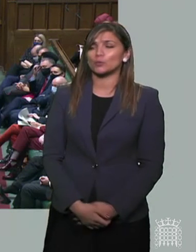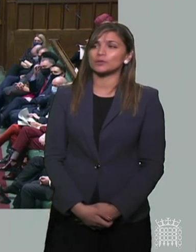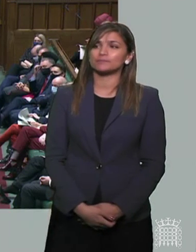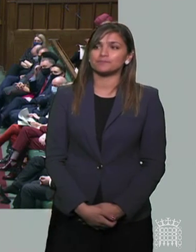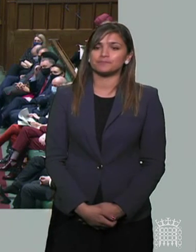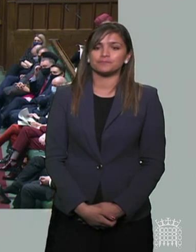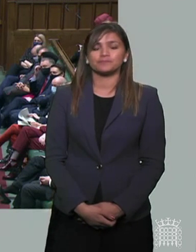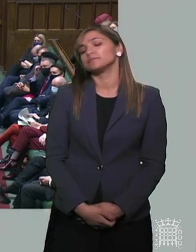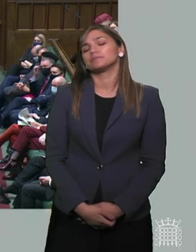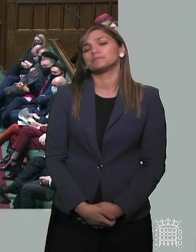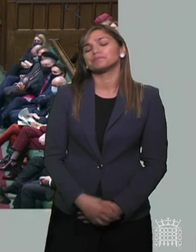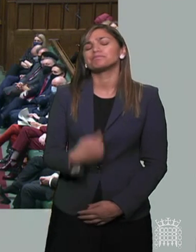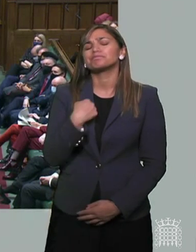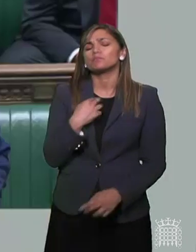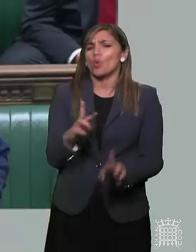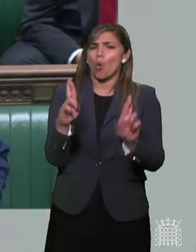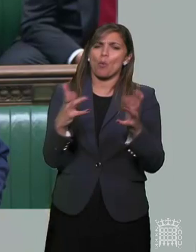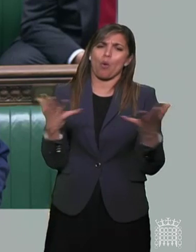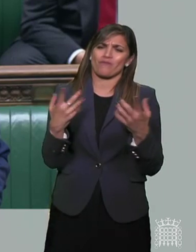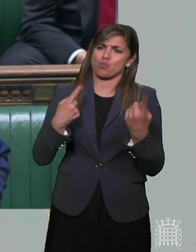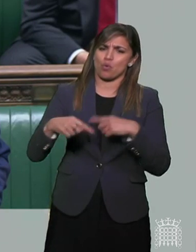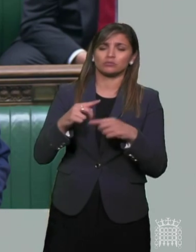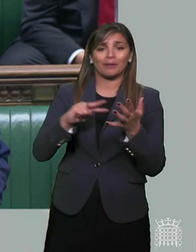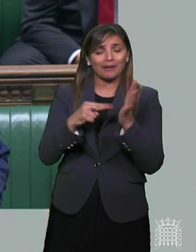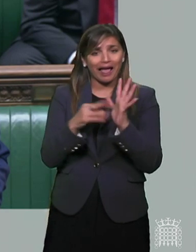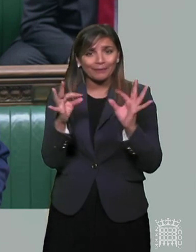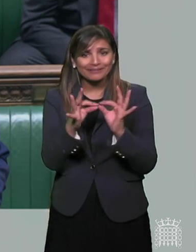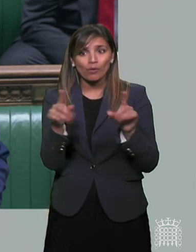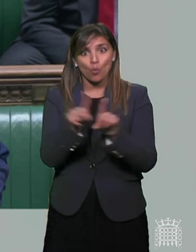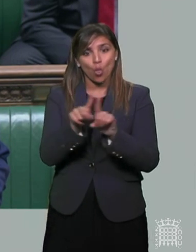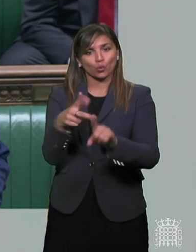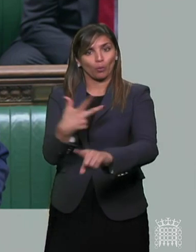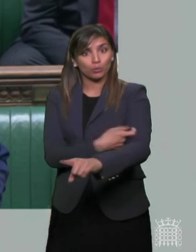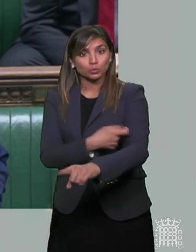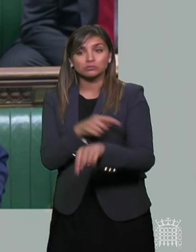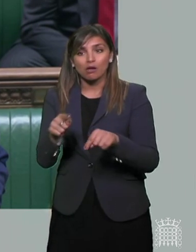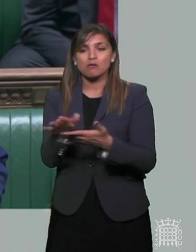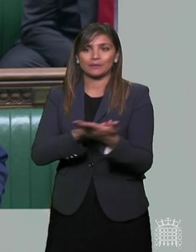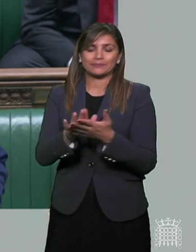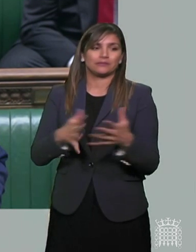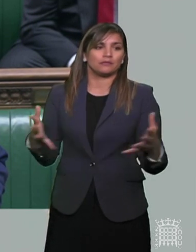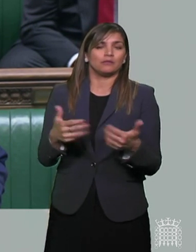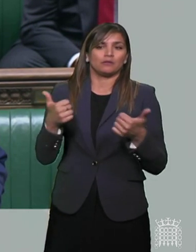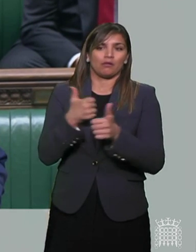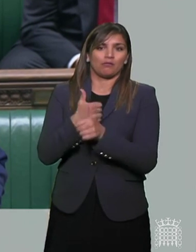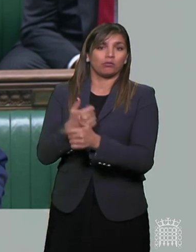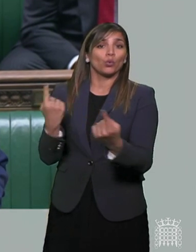We all hope that, combined with the booster programme, plan B will be sufficient to prevent the NHS from being overwhelmed.